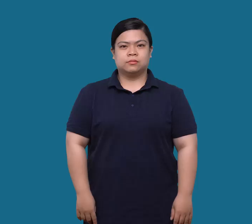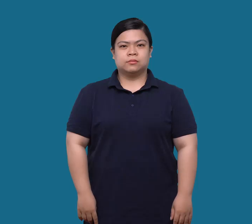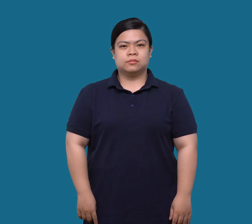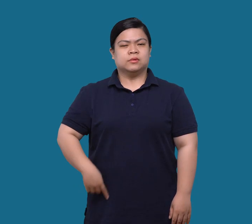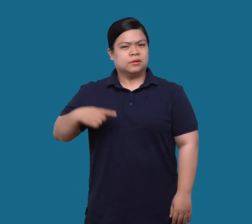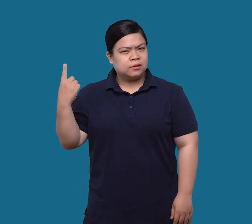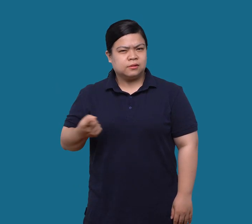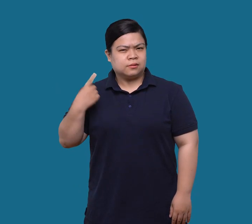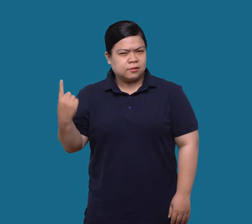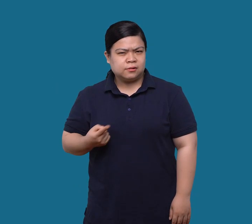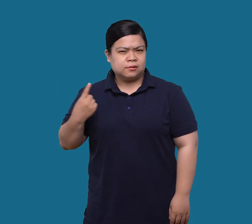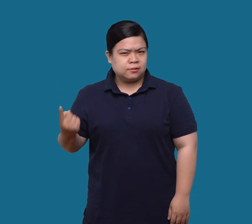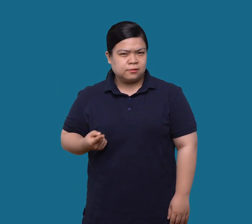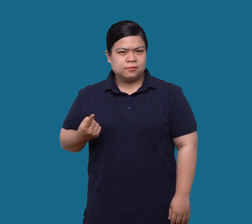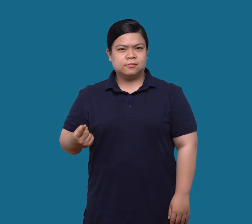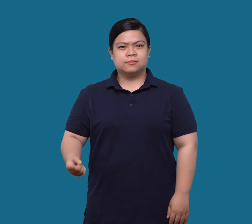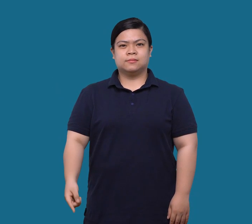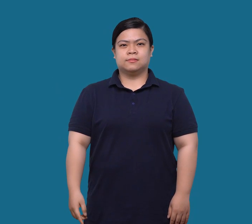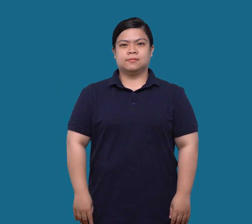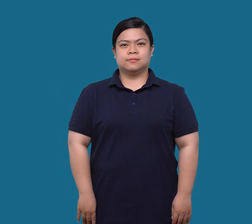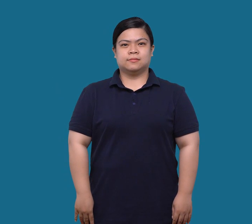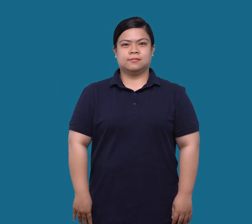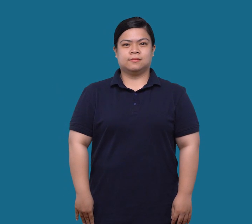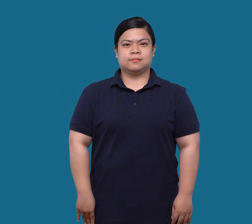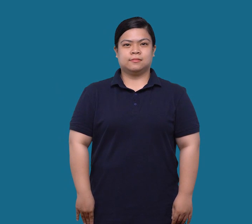hàng ngày